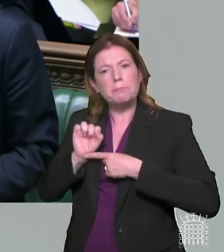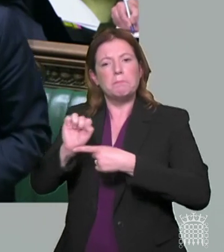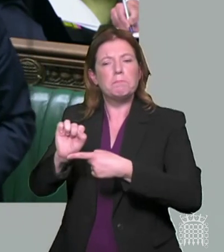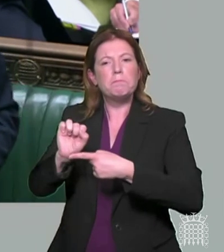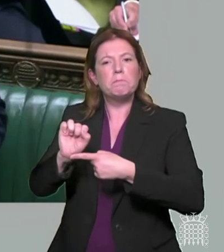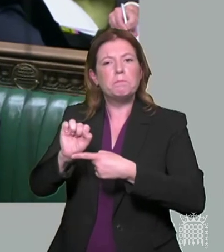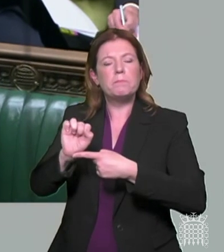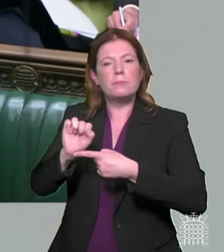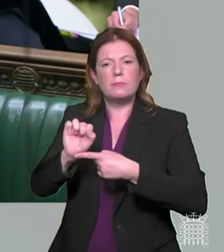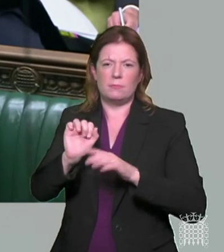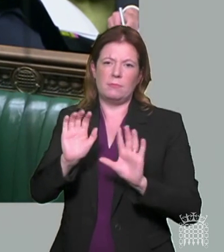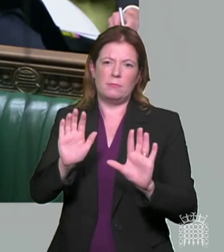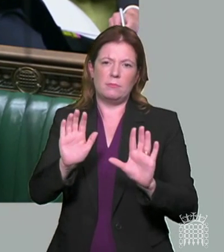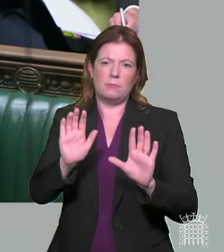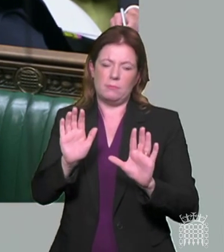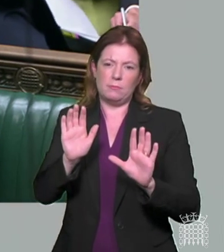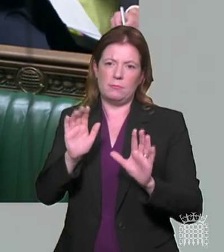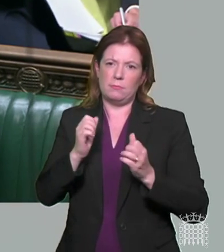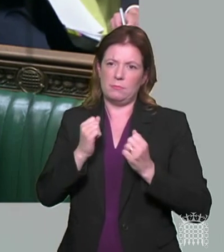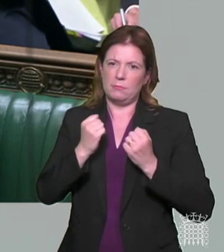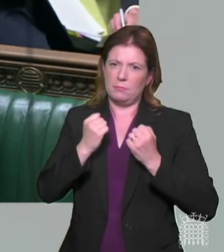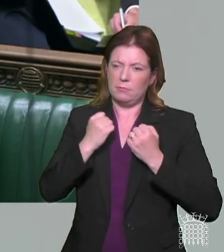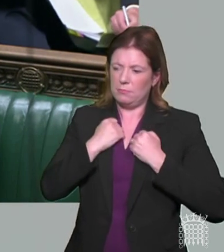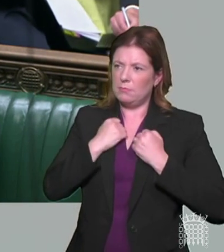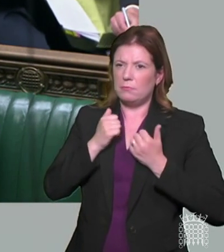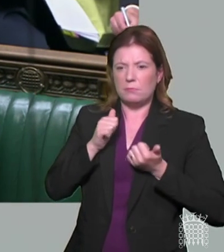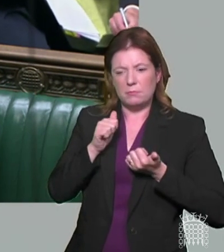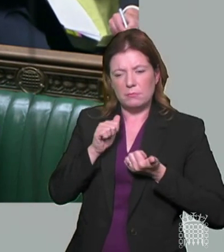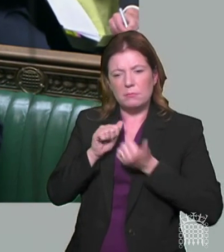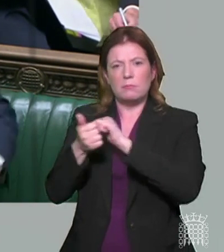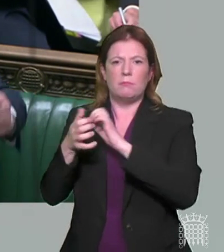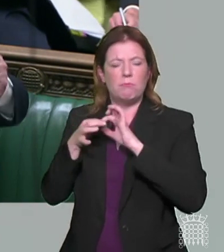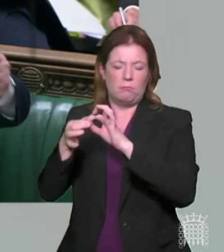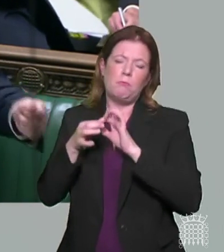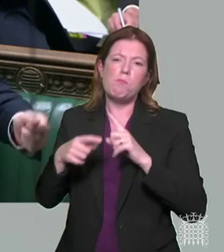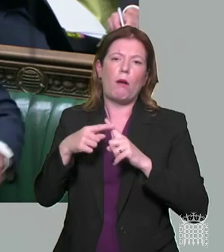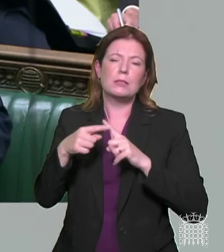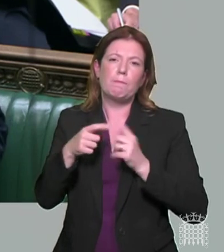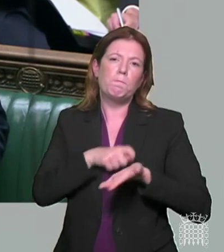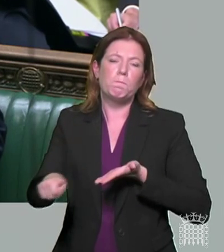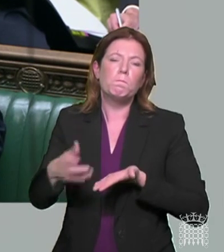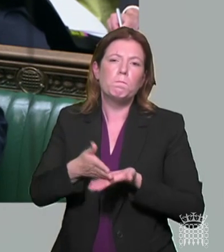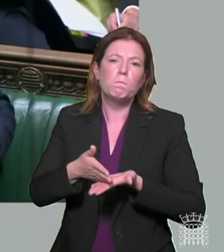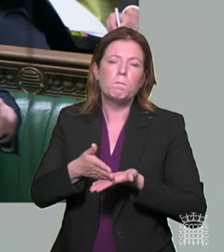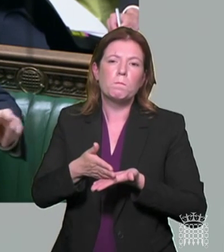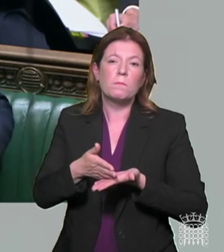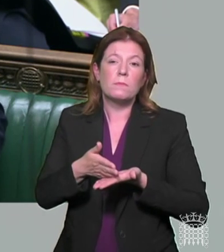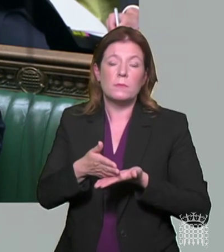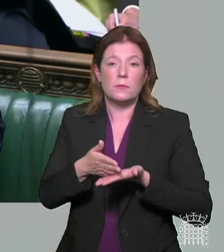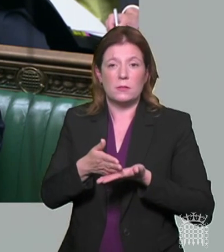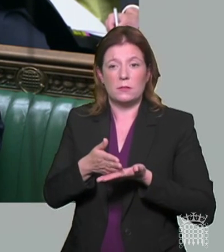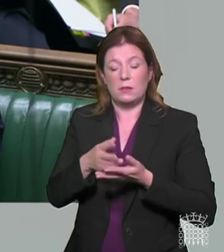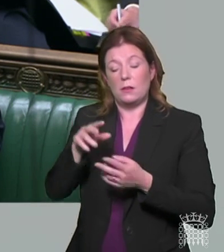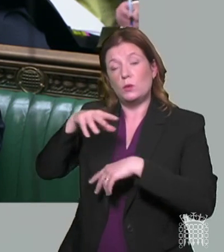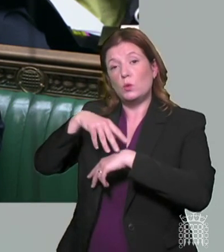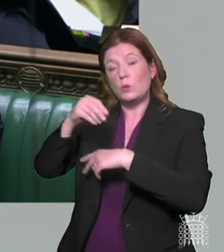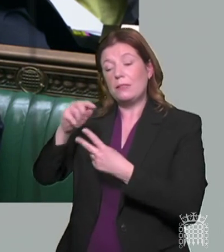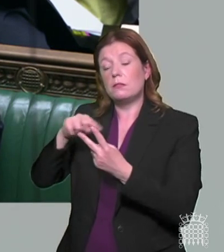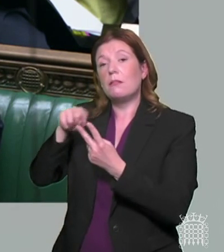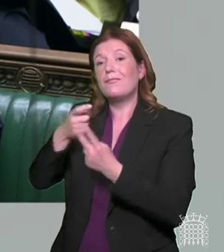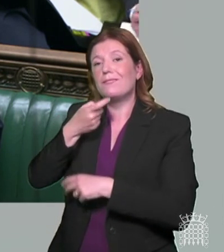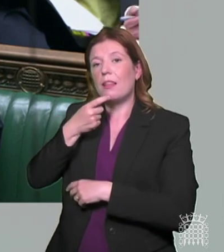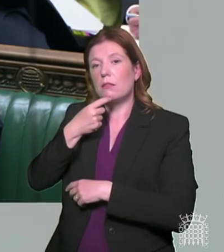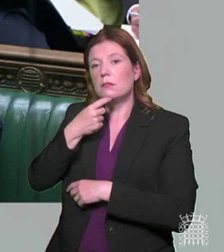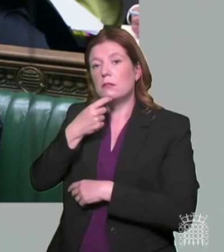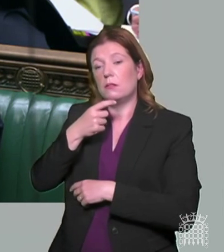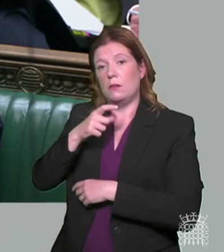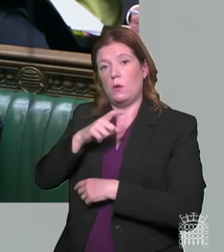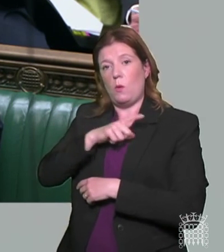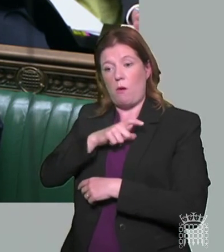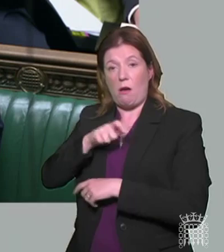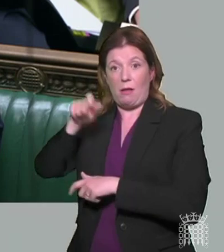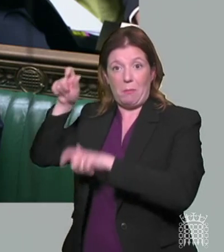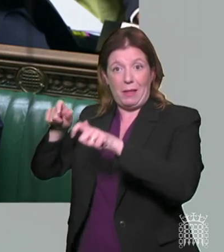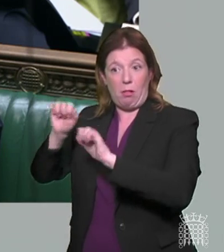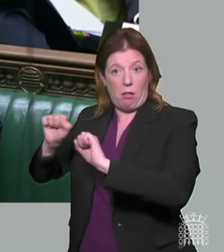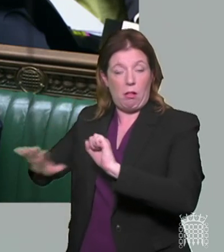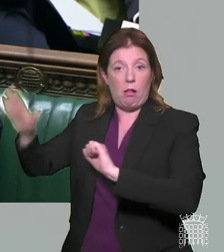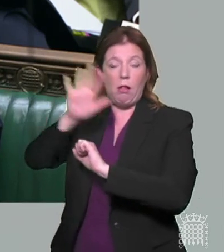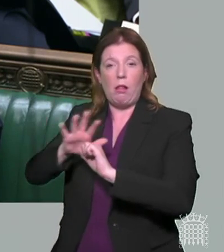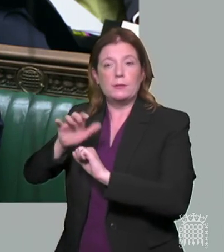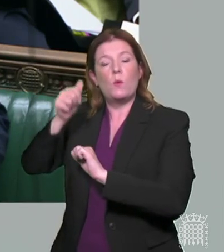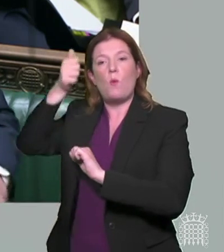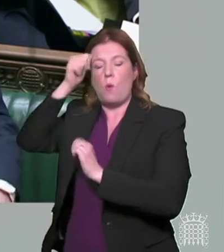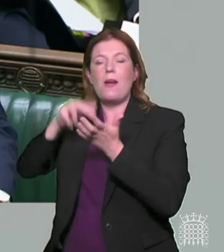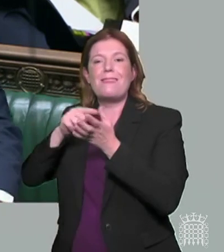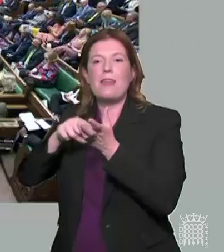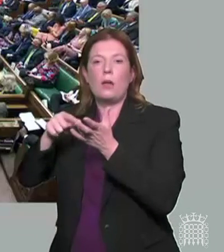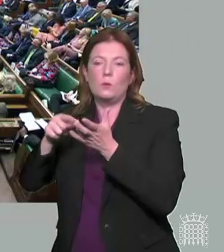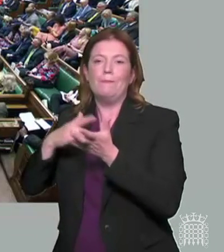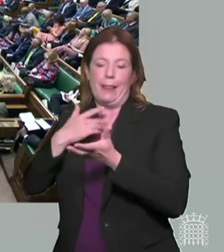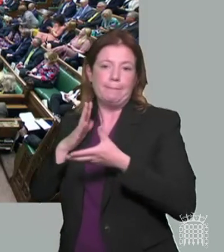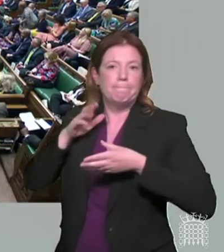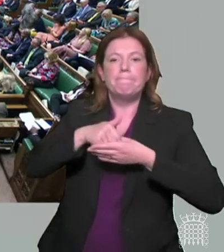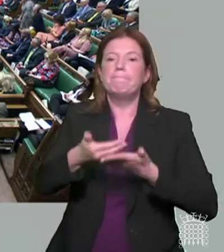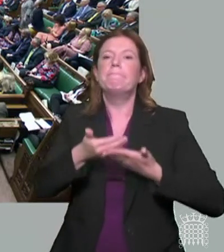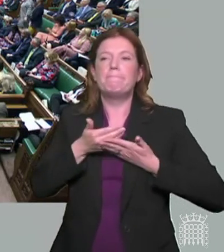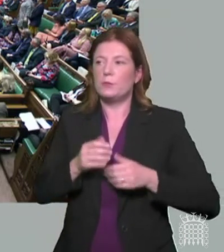That has been a massive step change in our co-operation, a thoroughly good thing, and it has been driven in the cases of both Sweden and Finland by the people themselves, who see the logic of NATO membership.